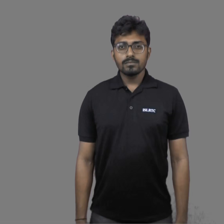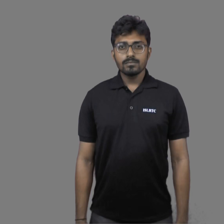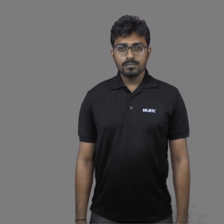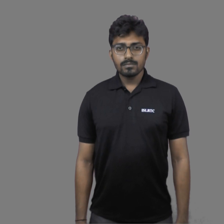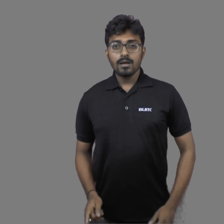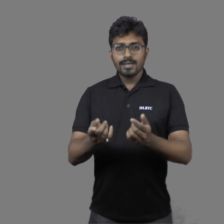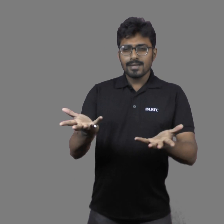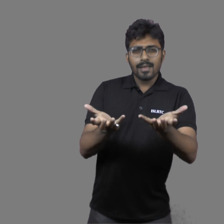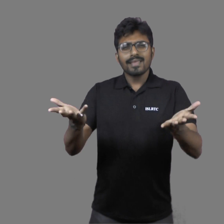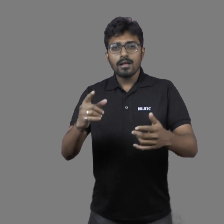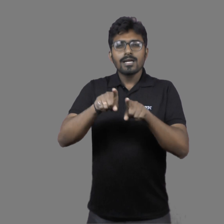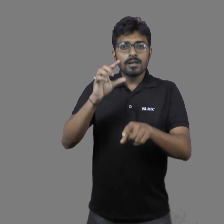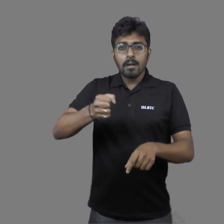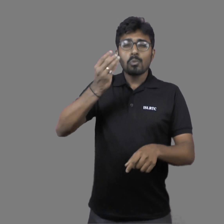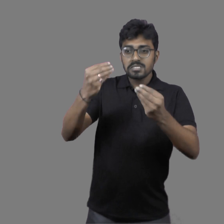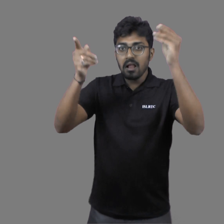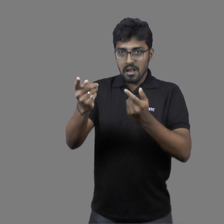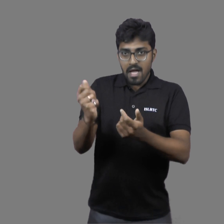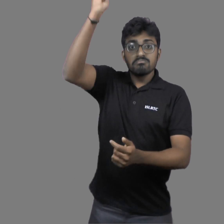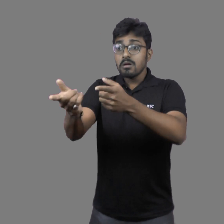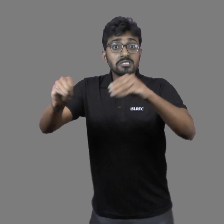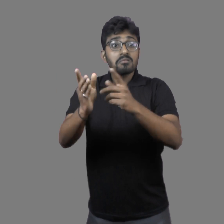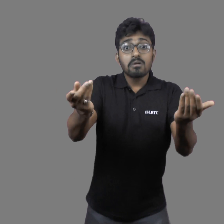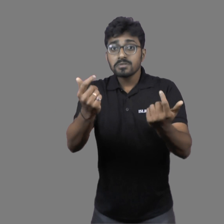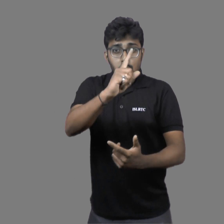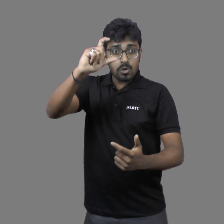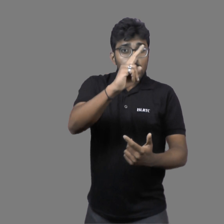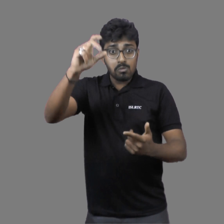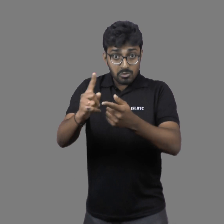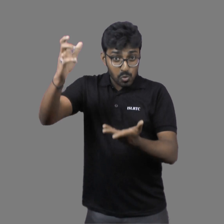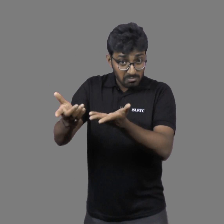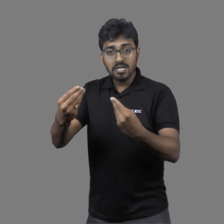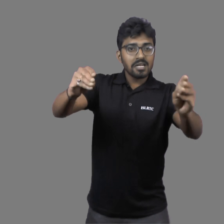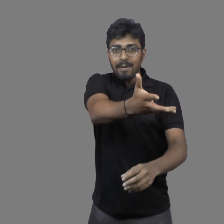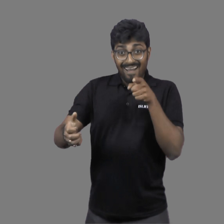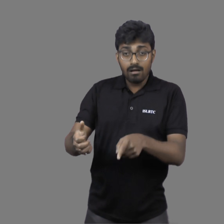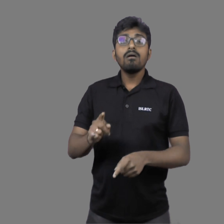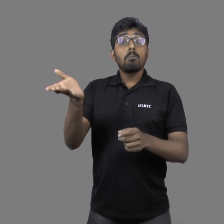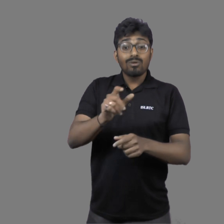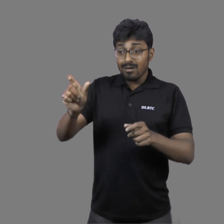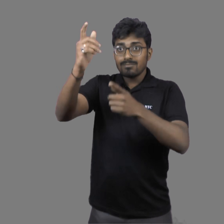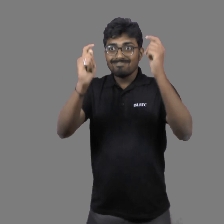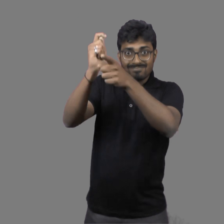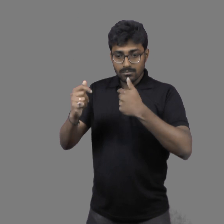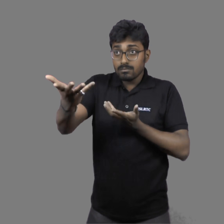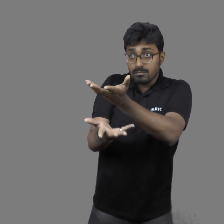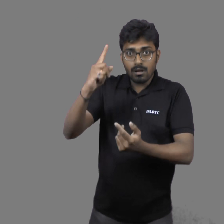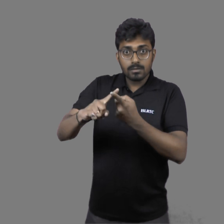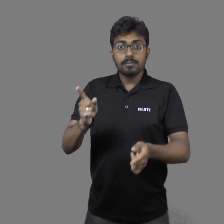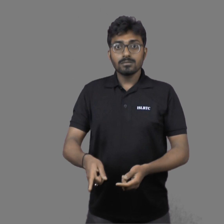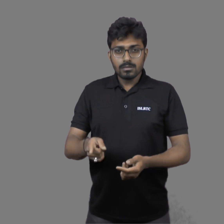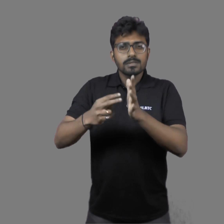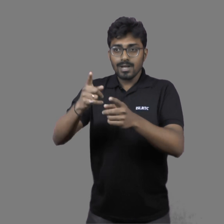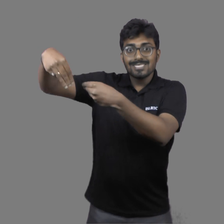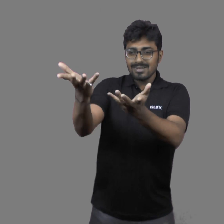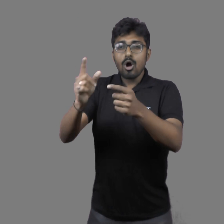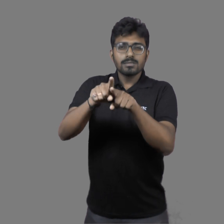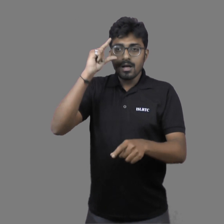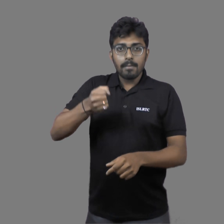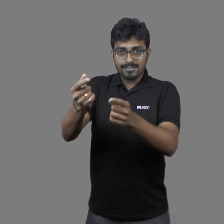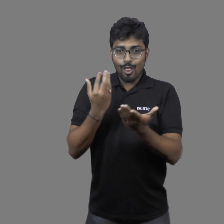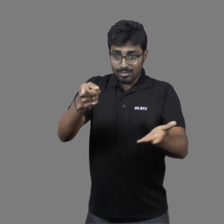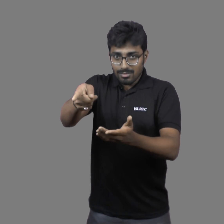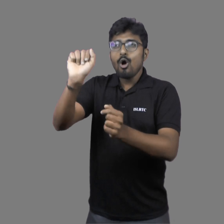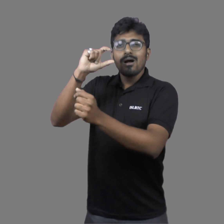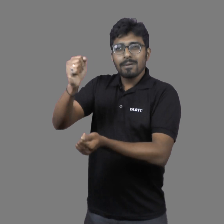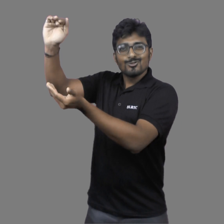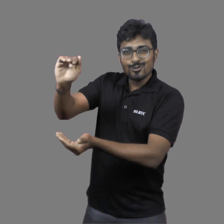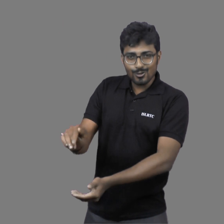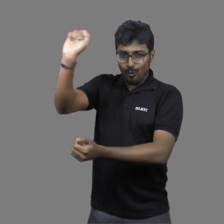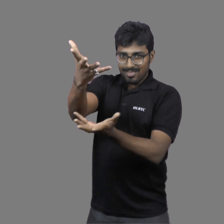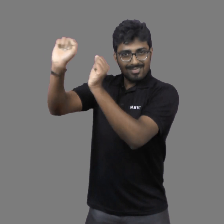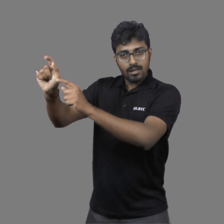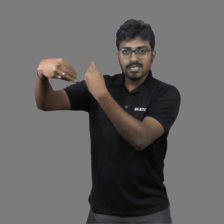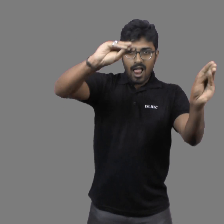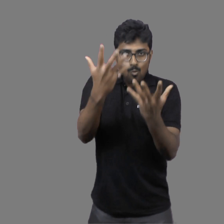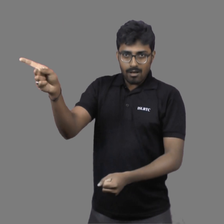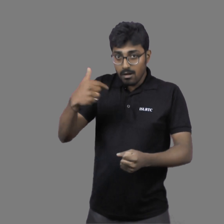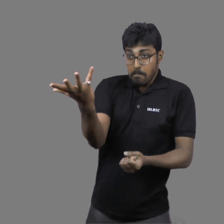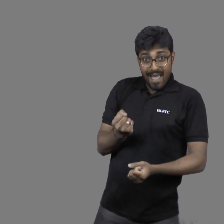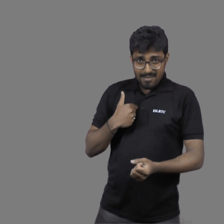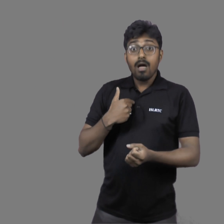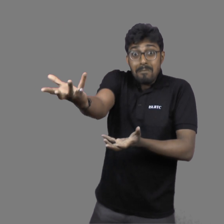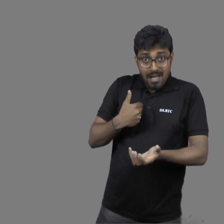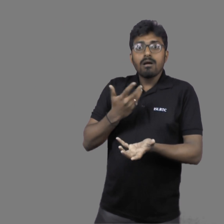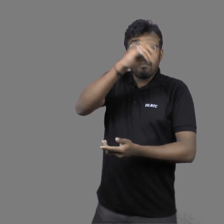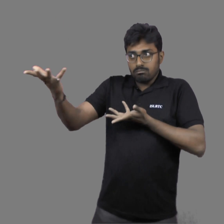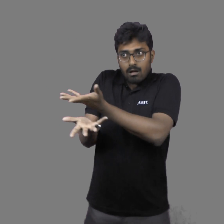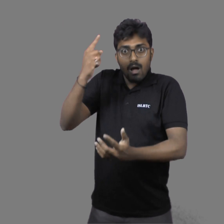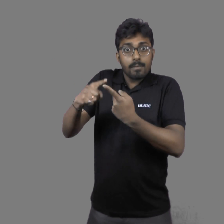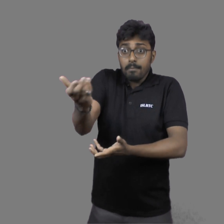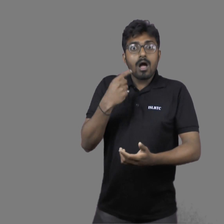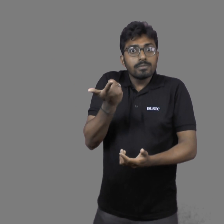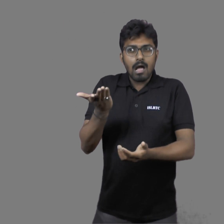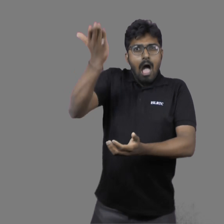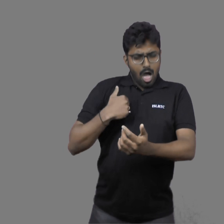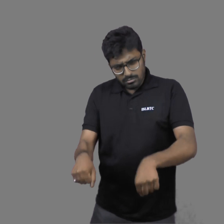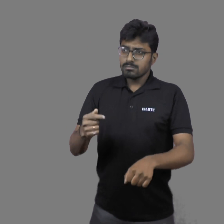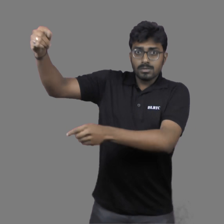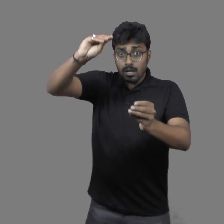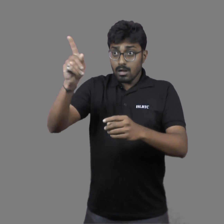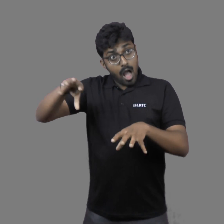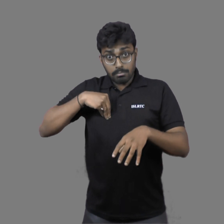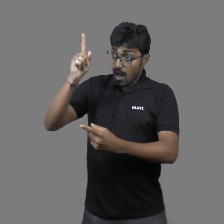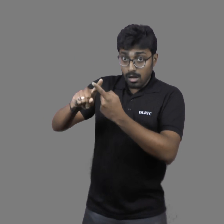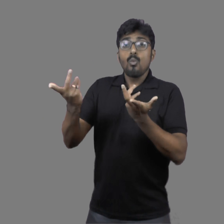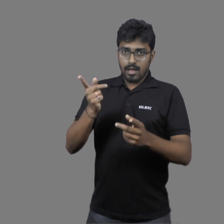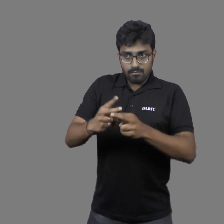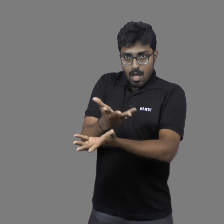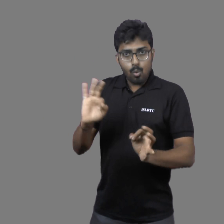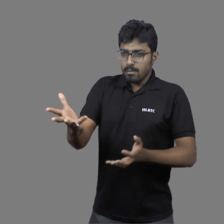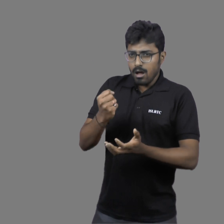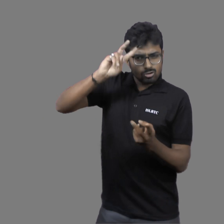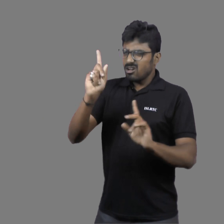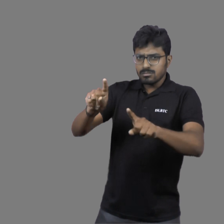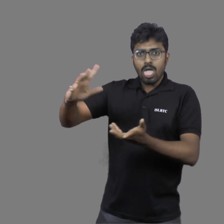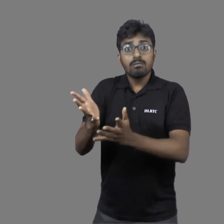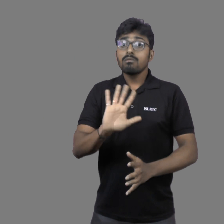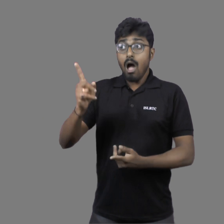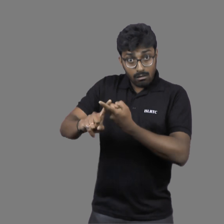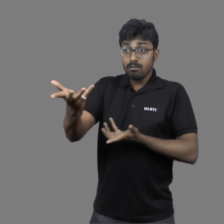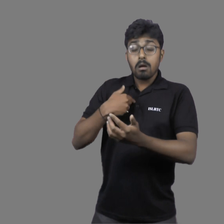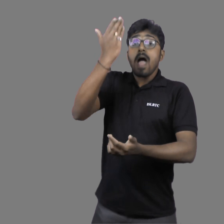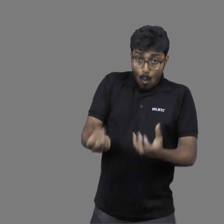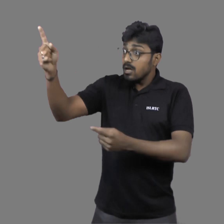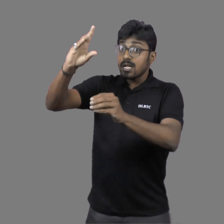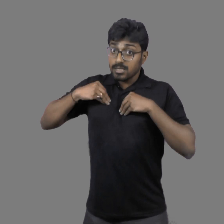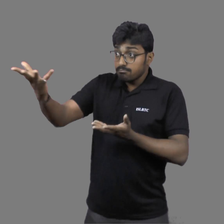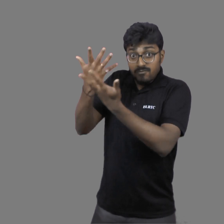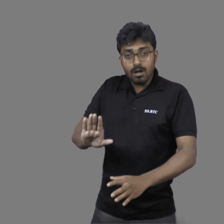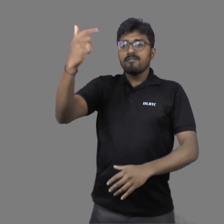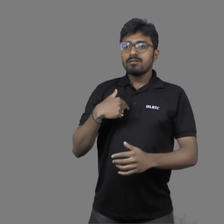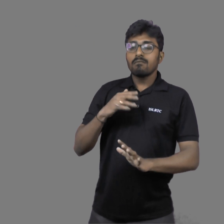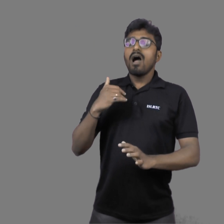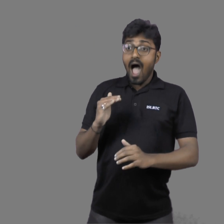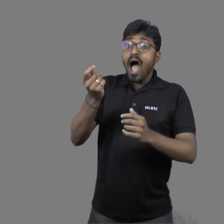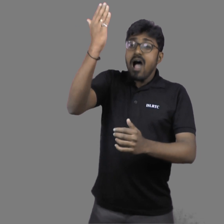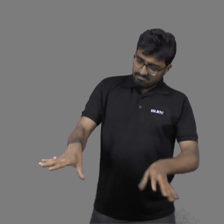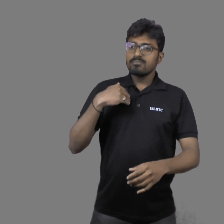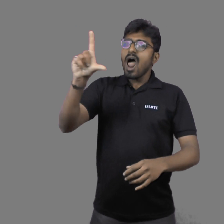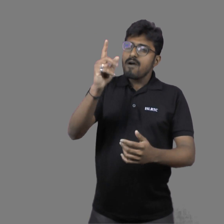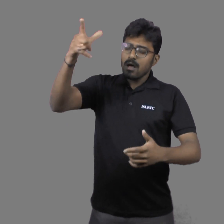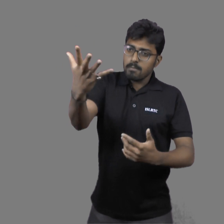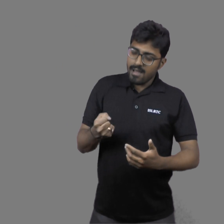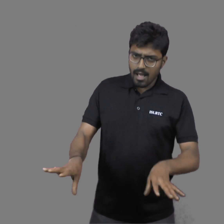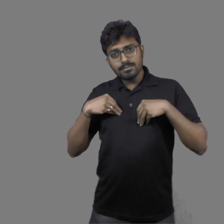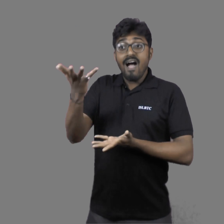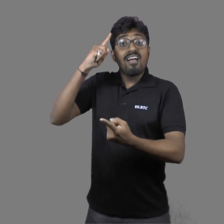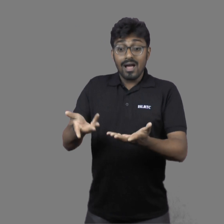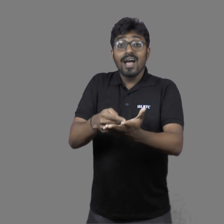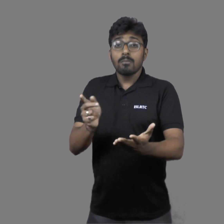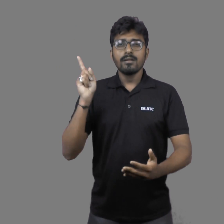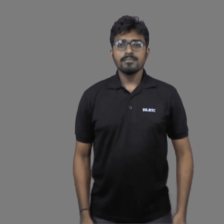Auctioneering Agreement